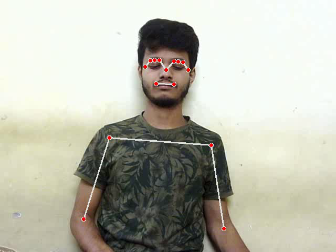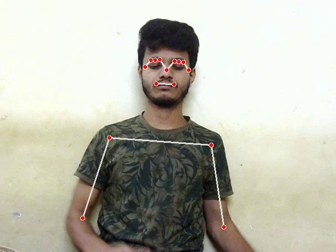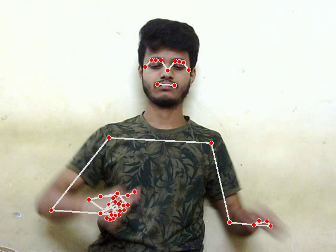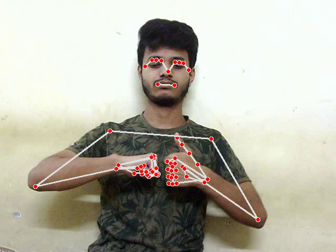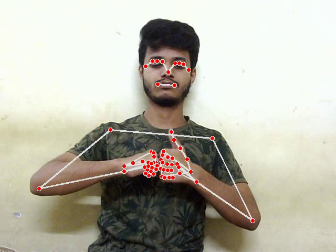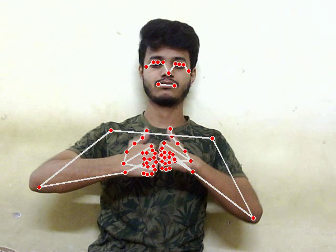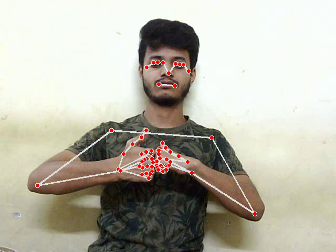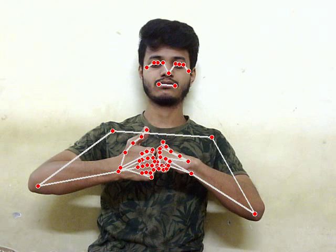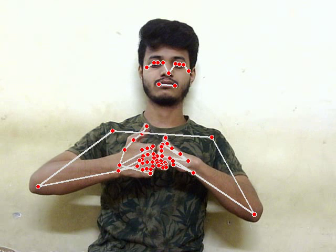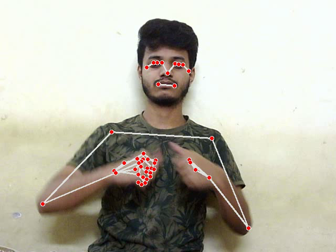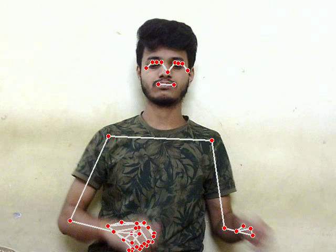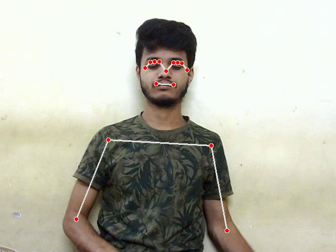how